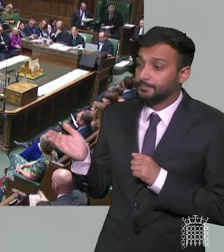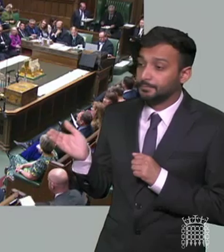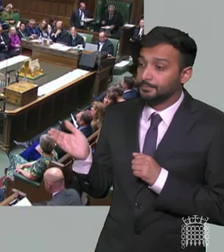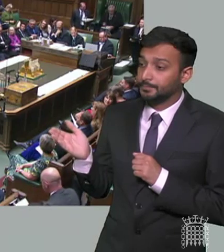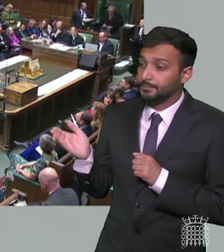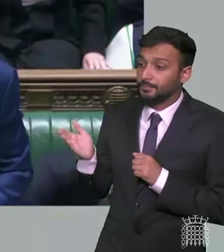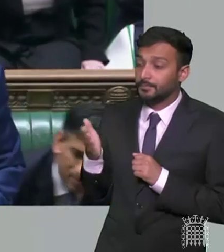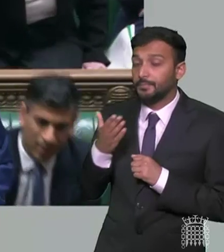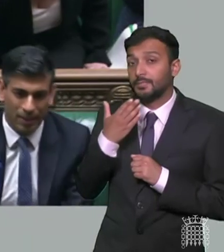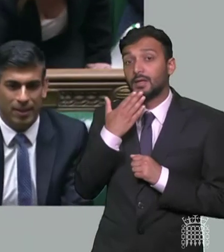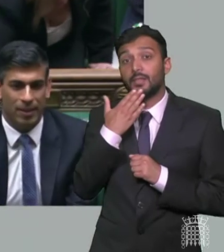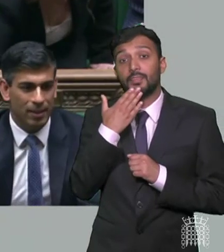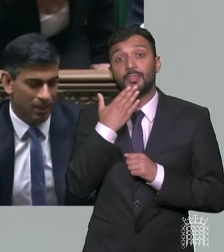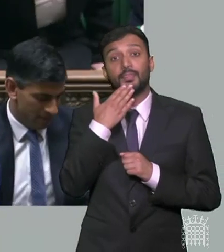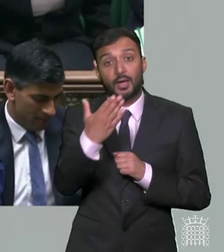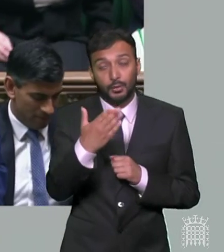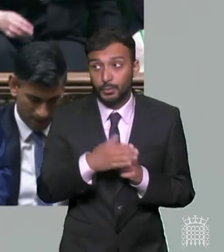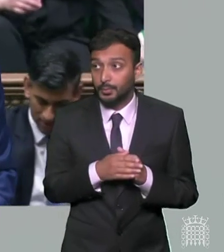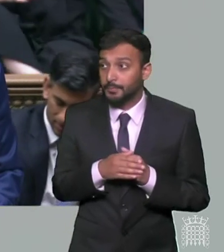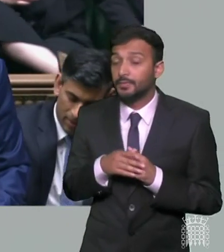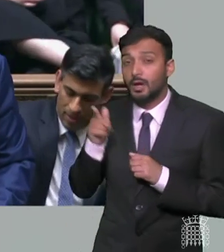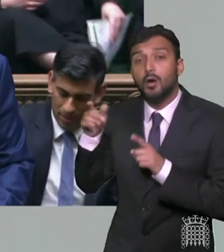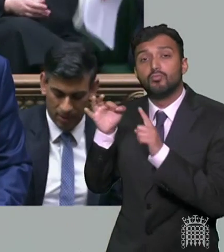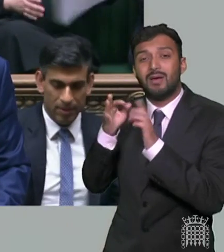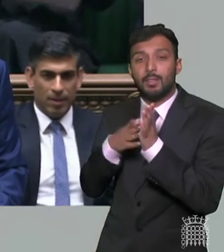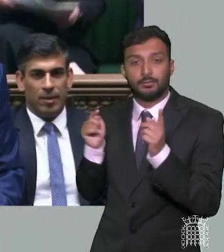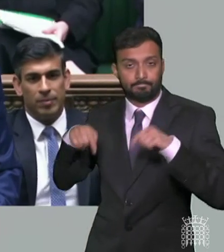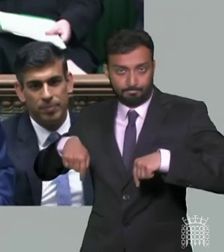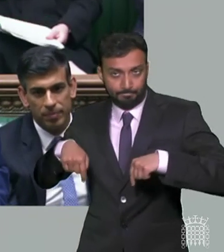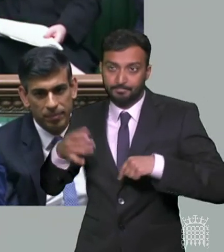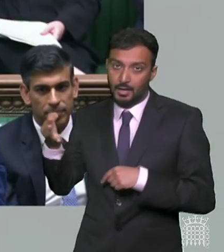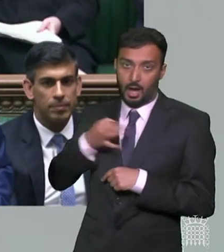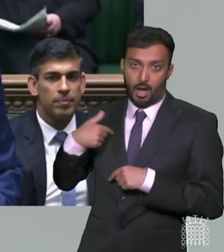I have been asked to reply on behalf of my right honourable Friend the Prime Minister.